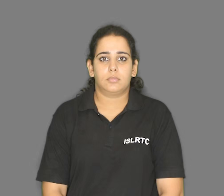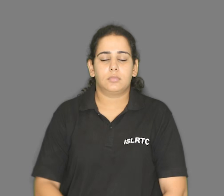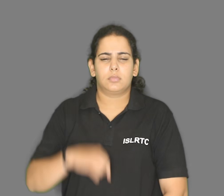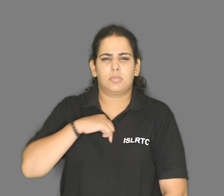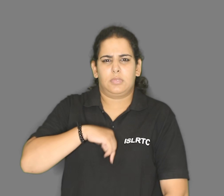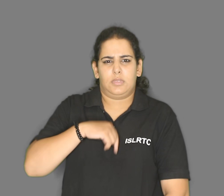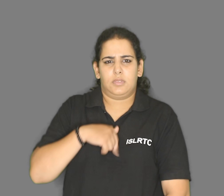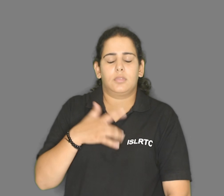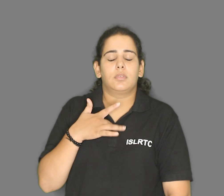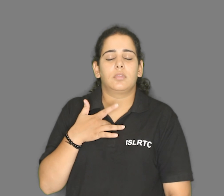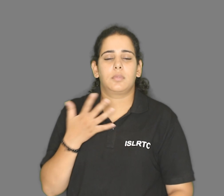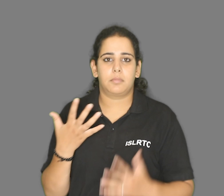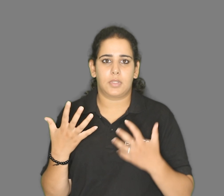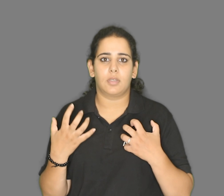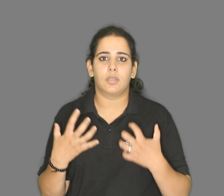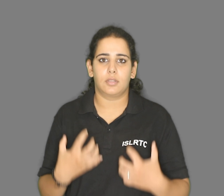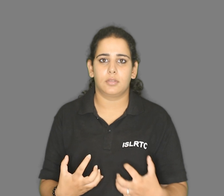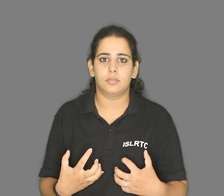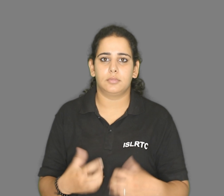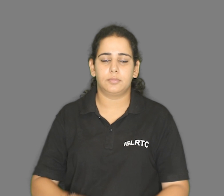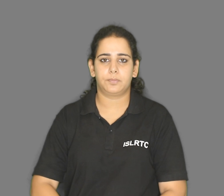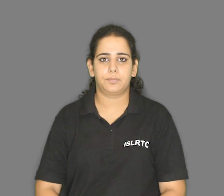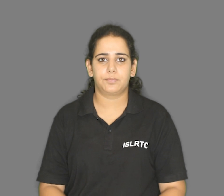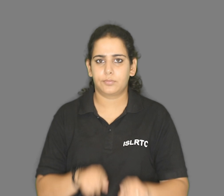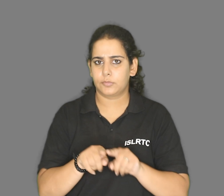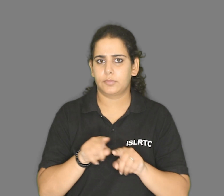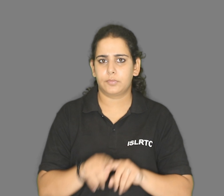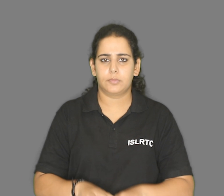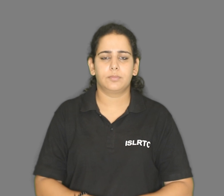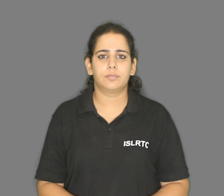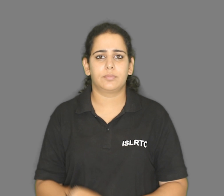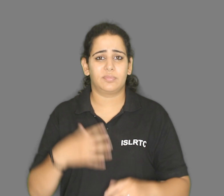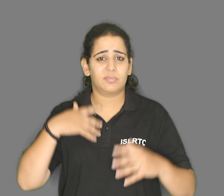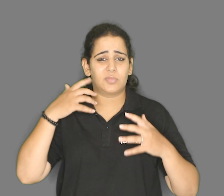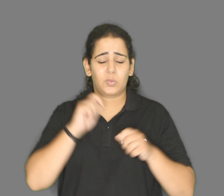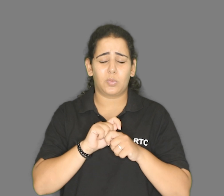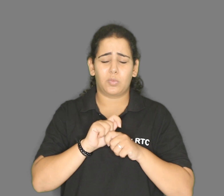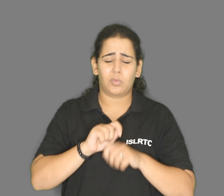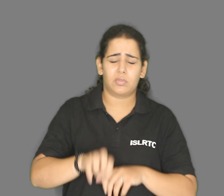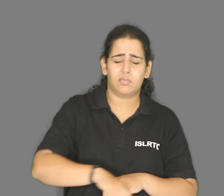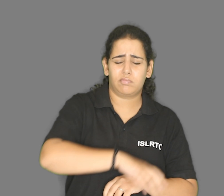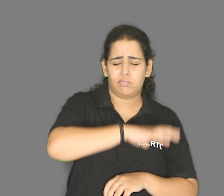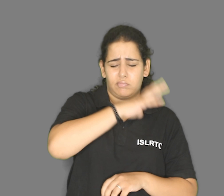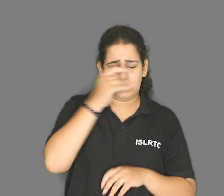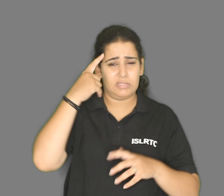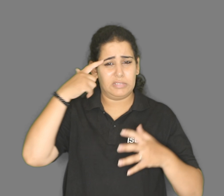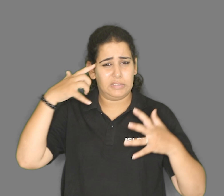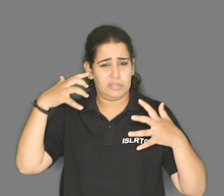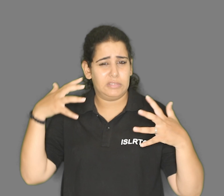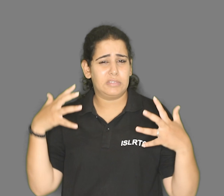Traumatic Deeply disturbing or distressing